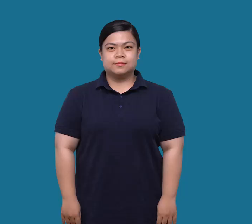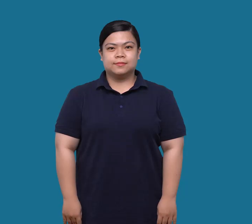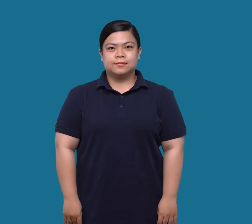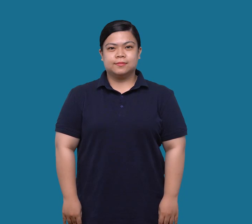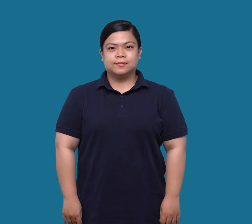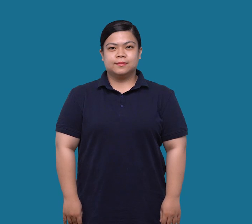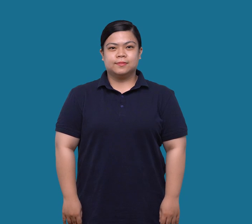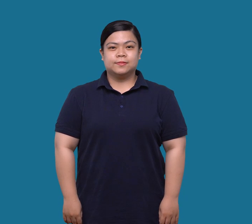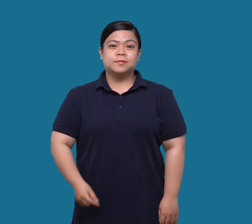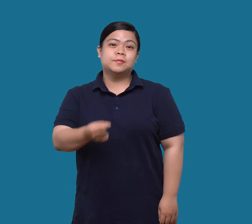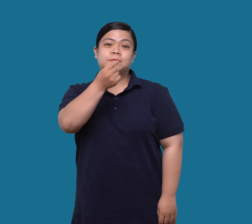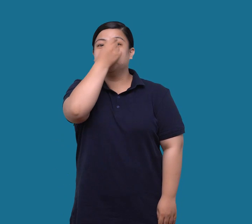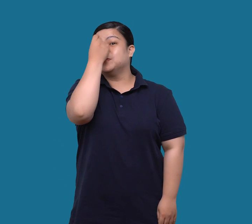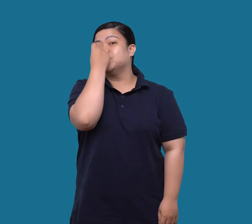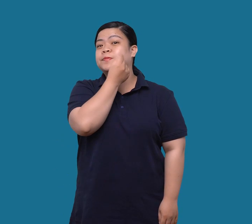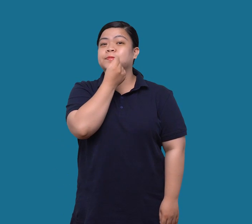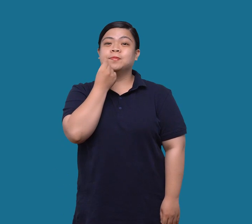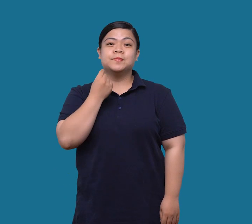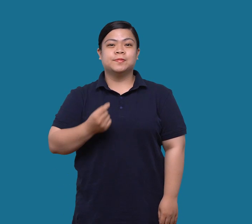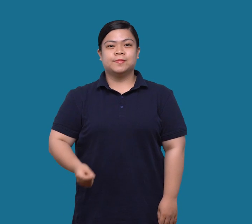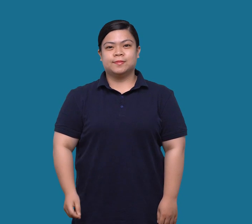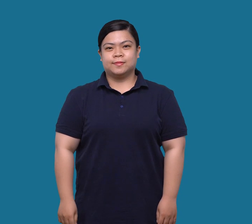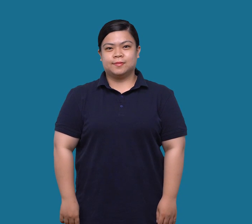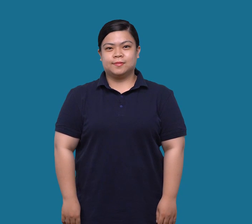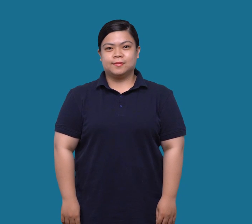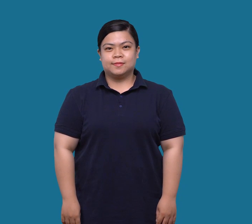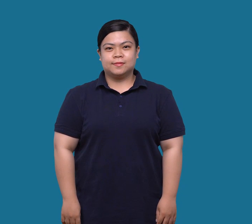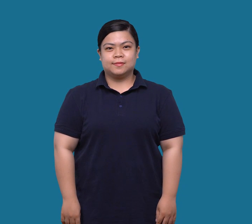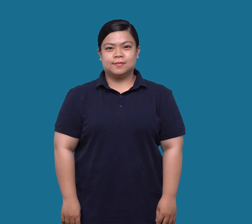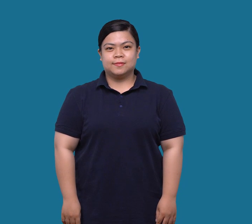trang điểm